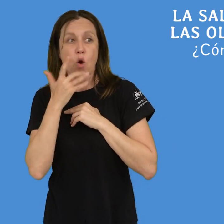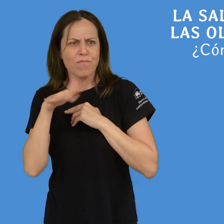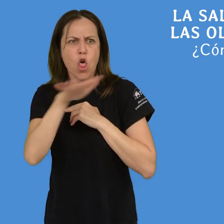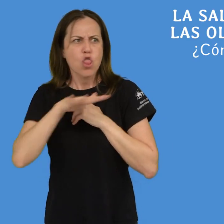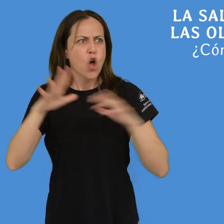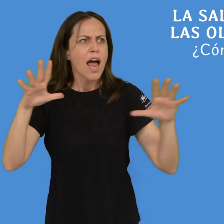dónde